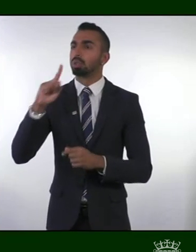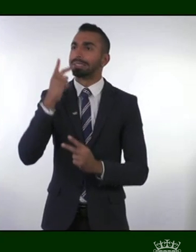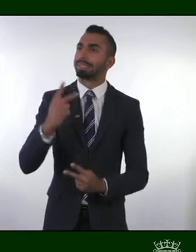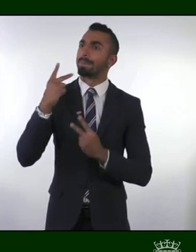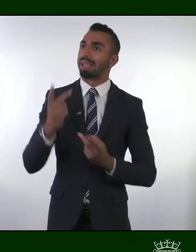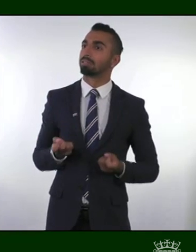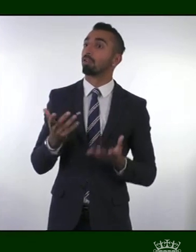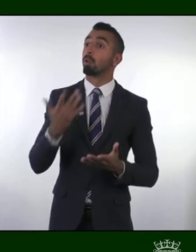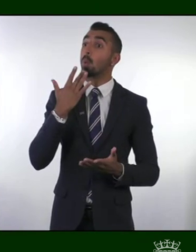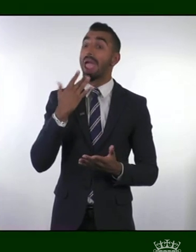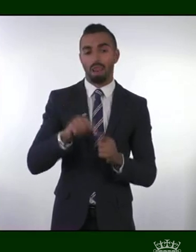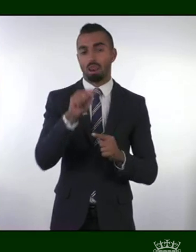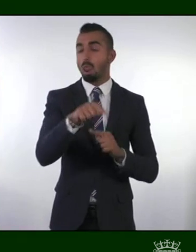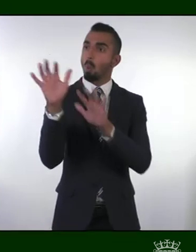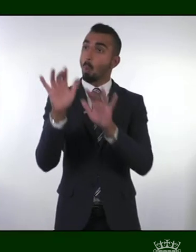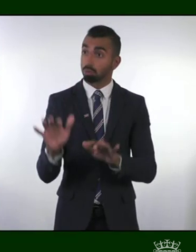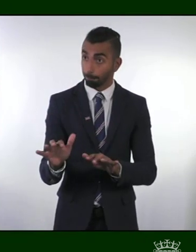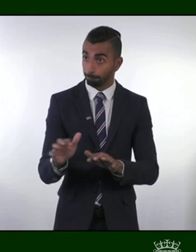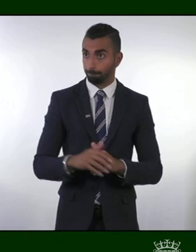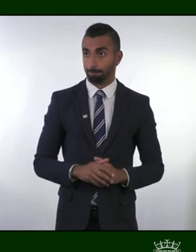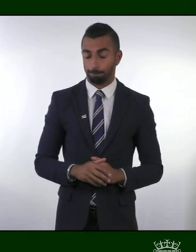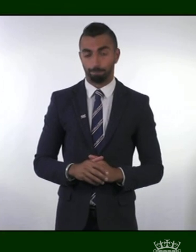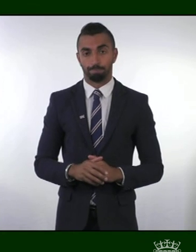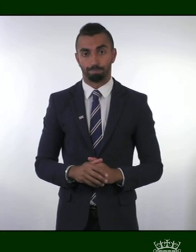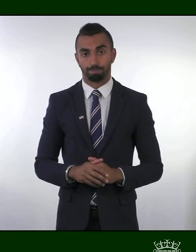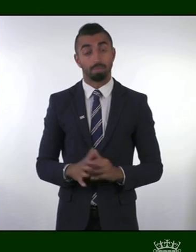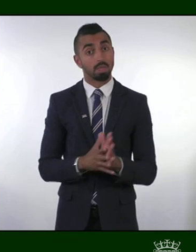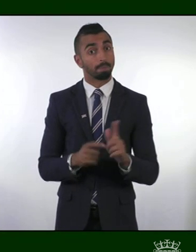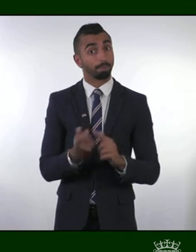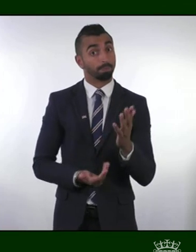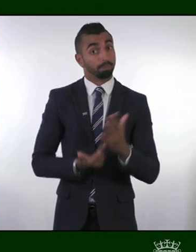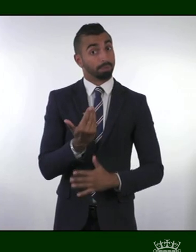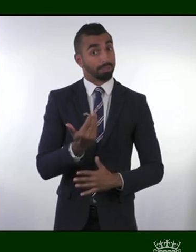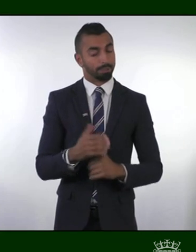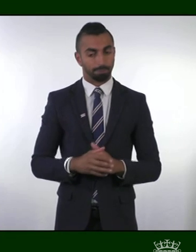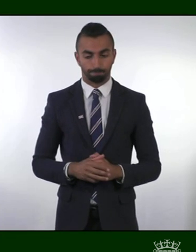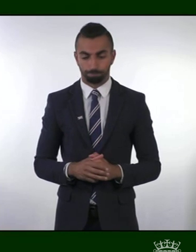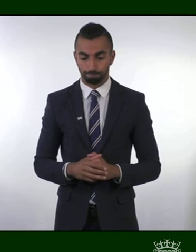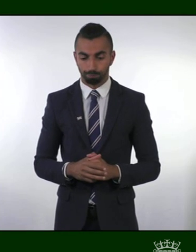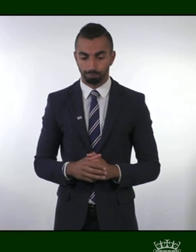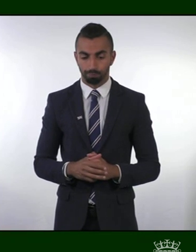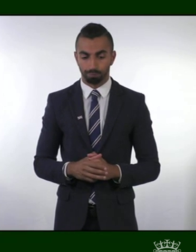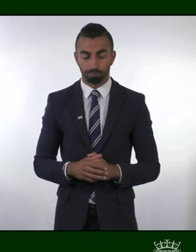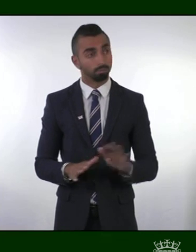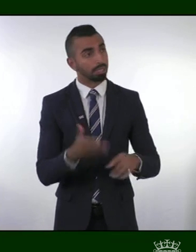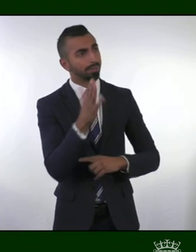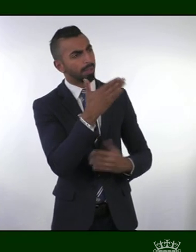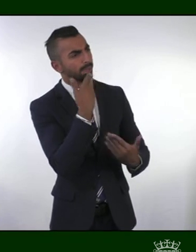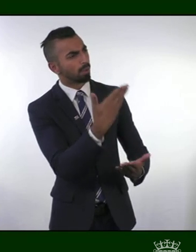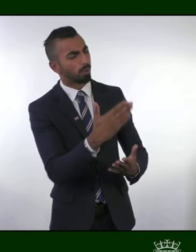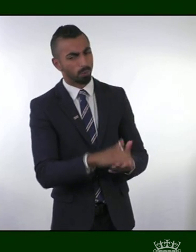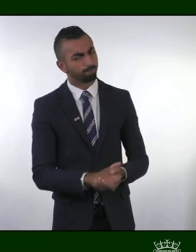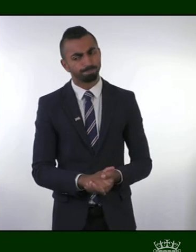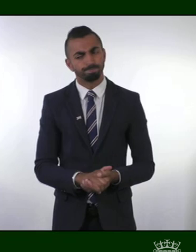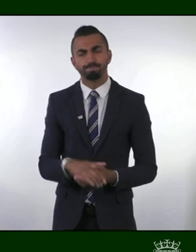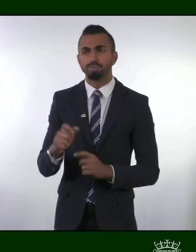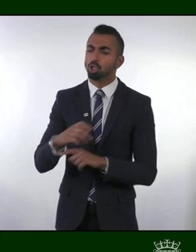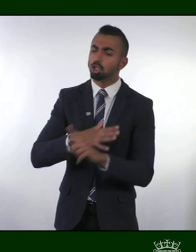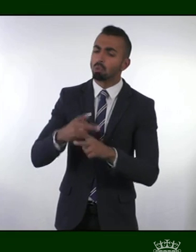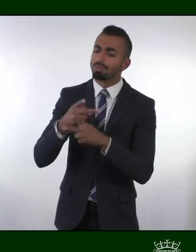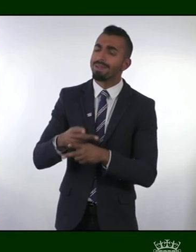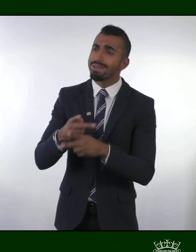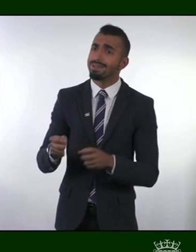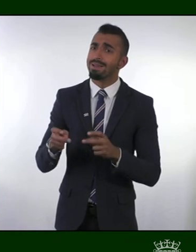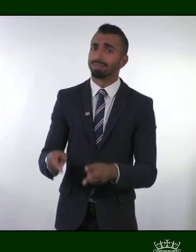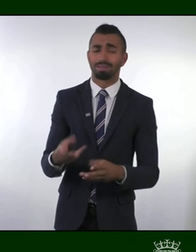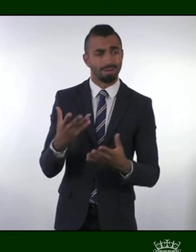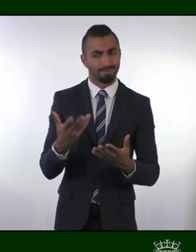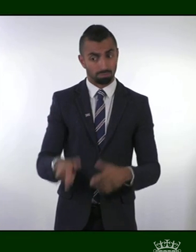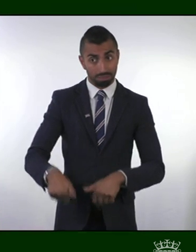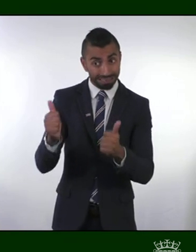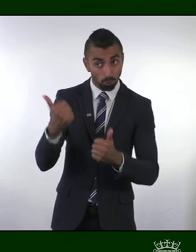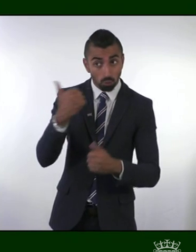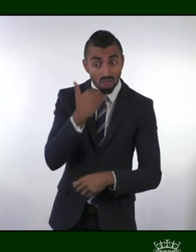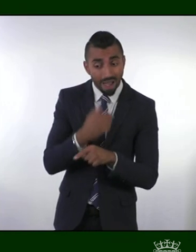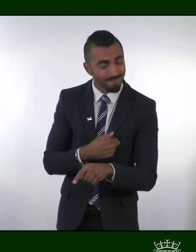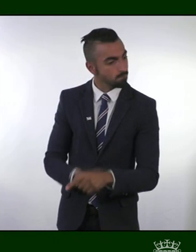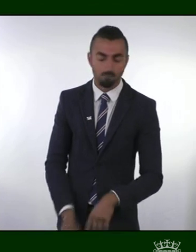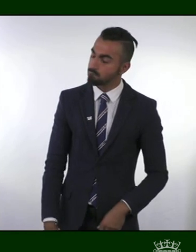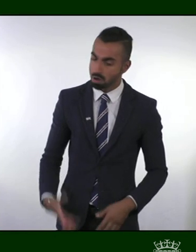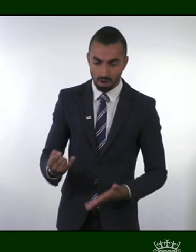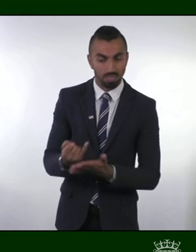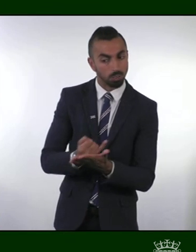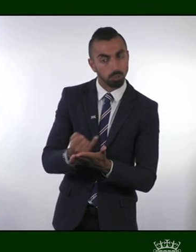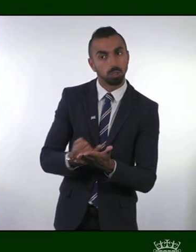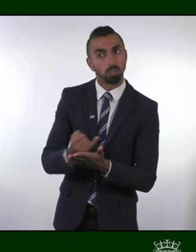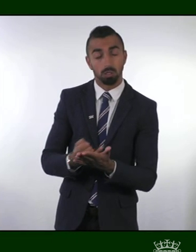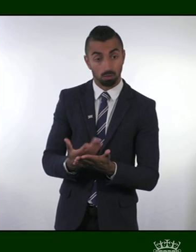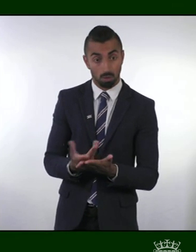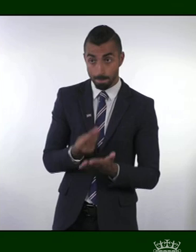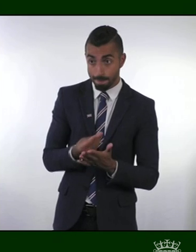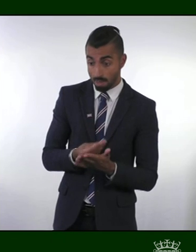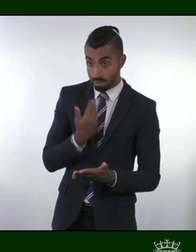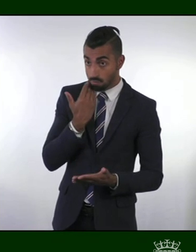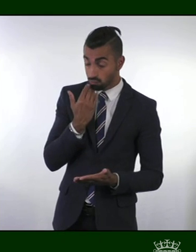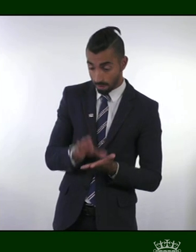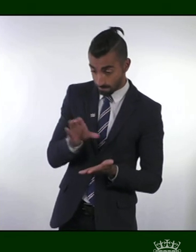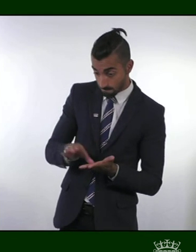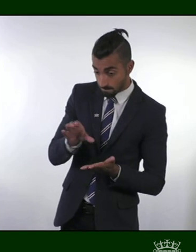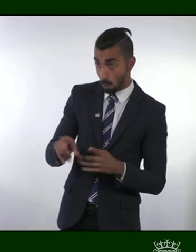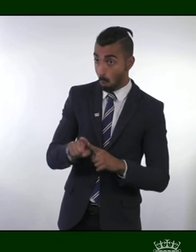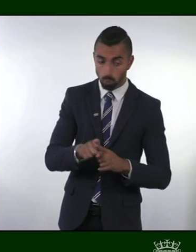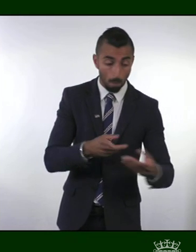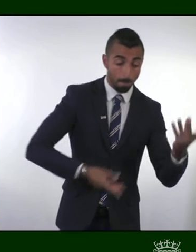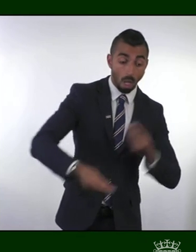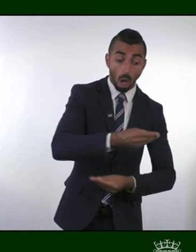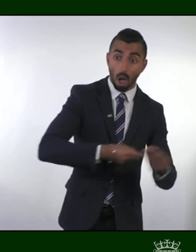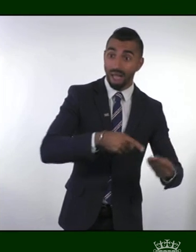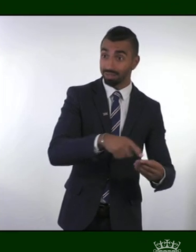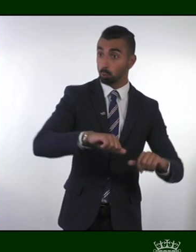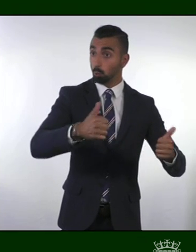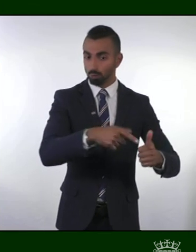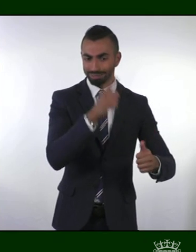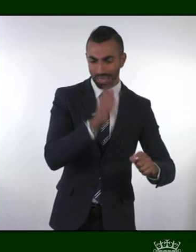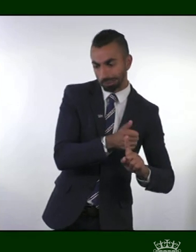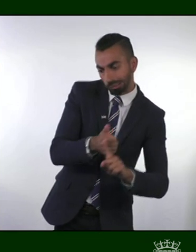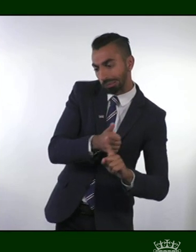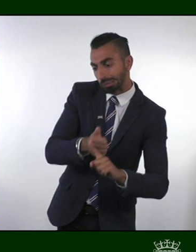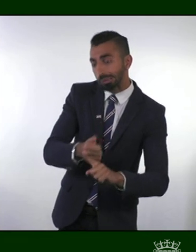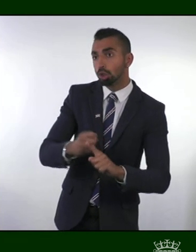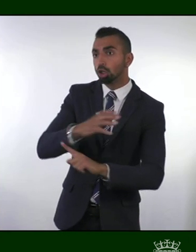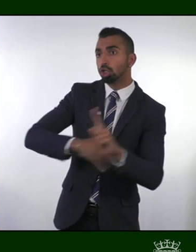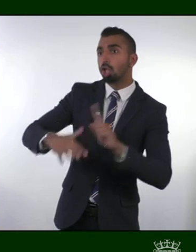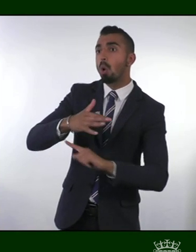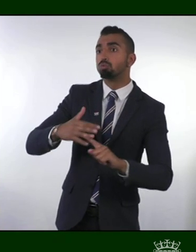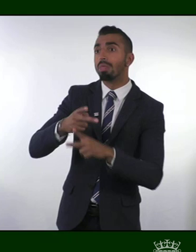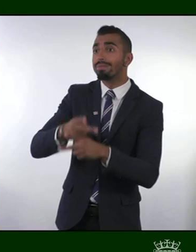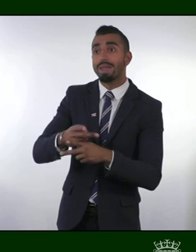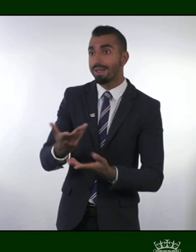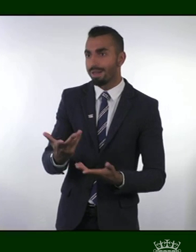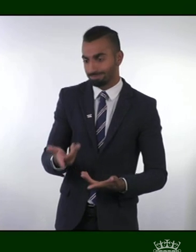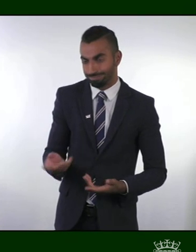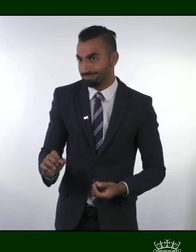The coronavirus pandemic has laid bare the deep and systematic inadequacies of the current social care system and revealed the true extent of the impact that underfunding, structural issues and market instability have had on the system’s ability to respond and protect older people at a time of crisis.